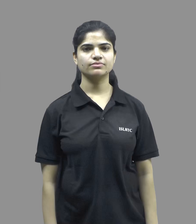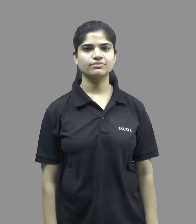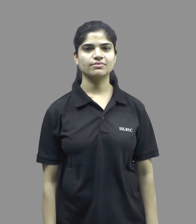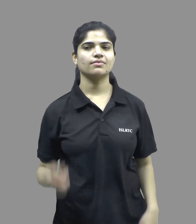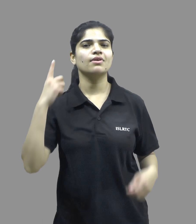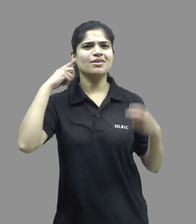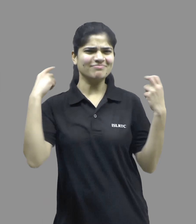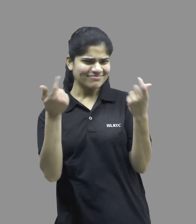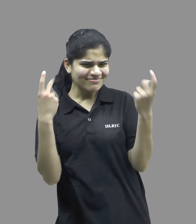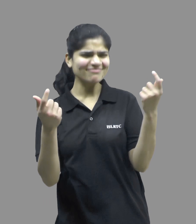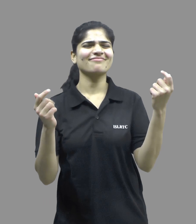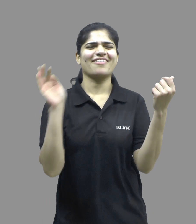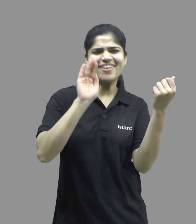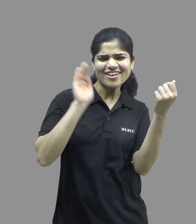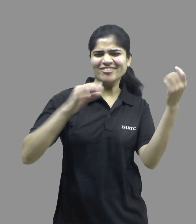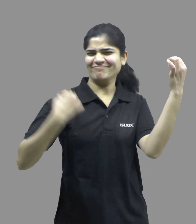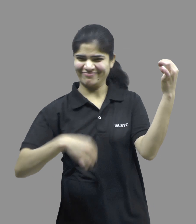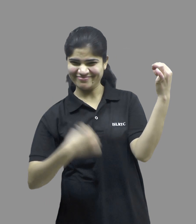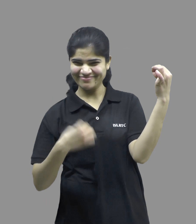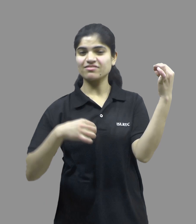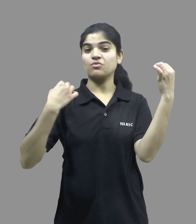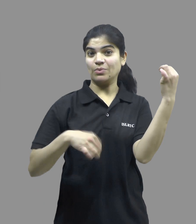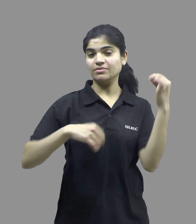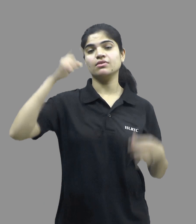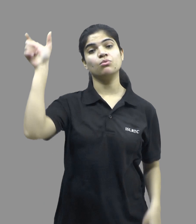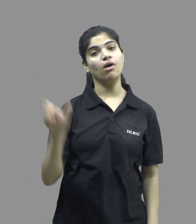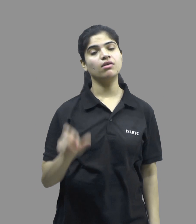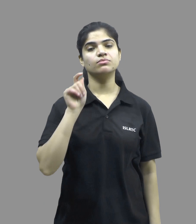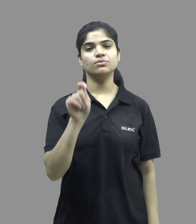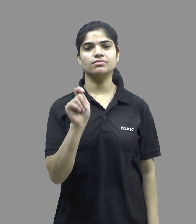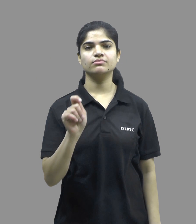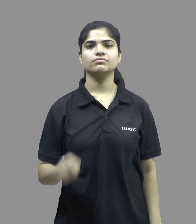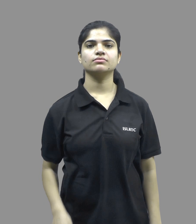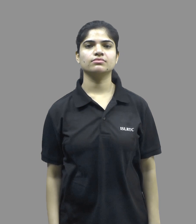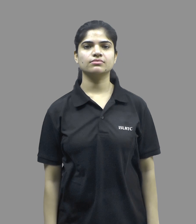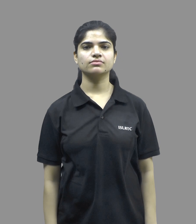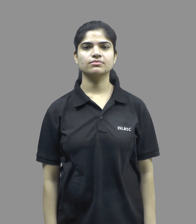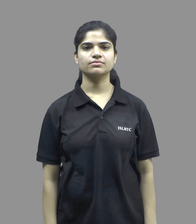Musician